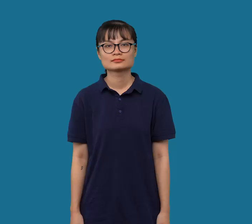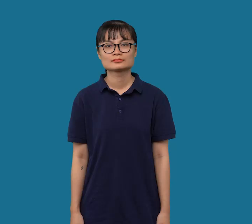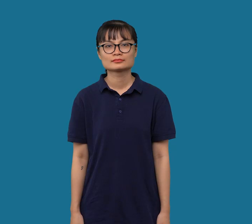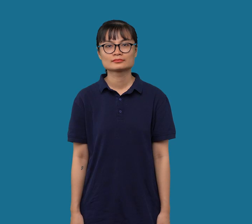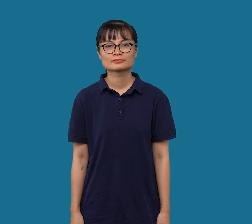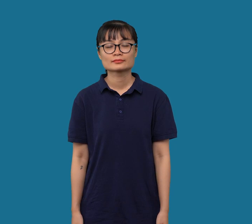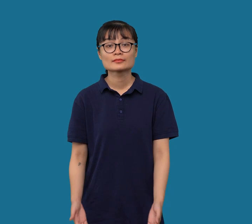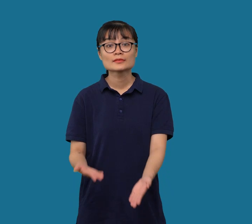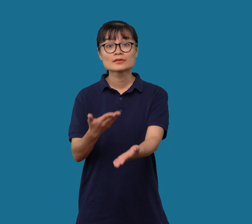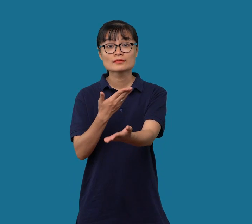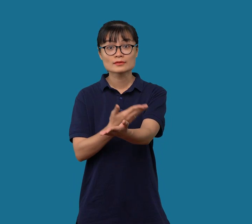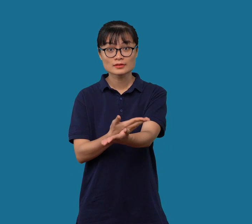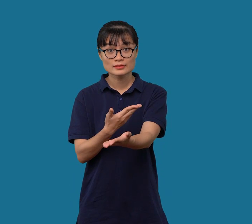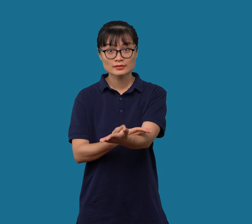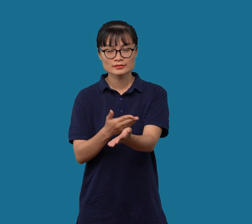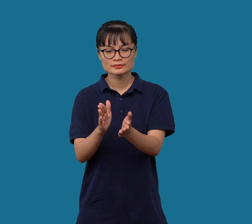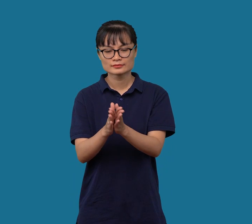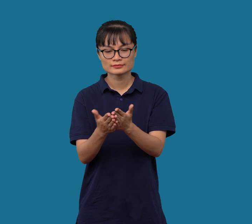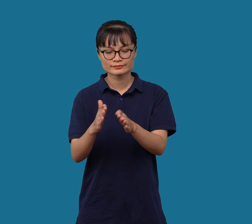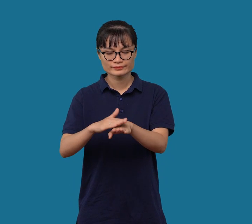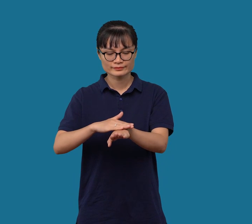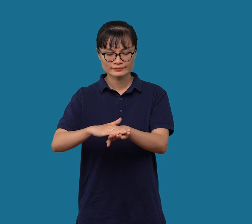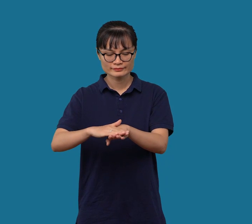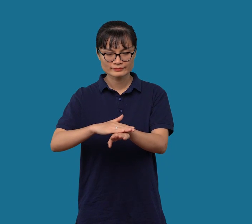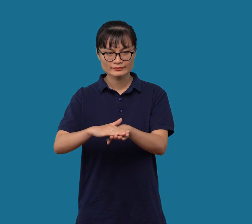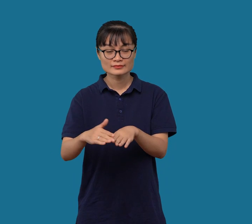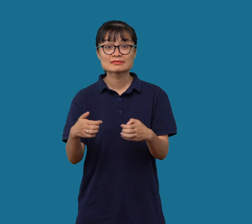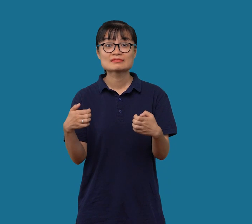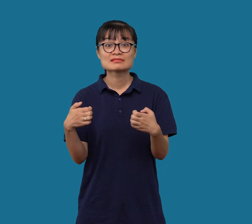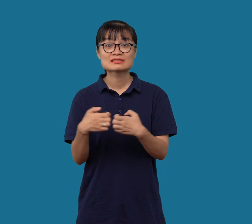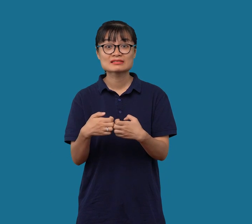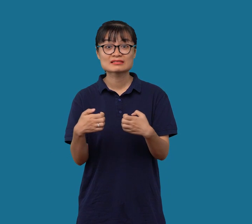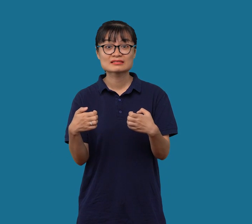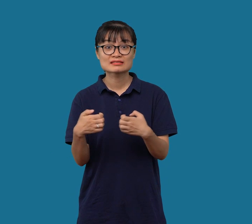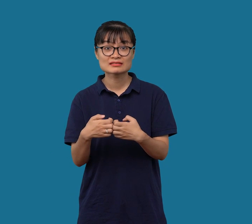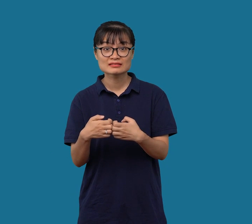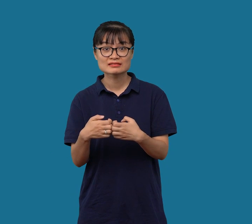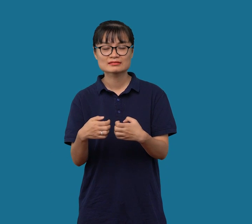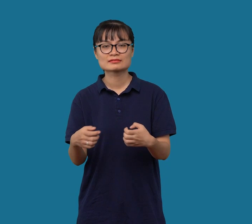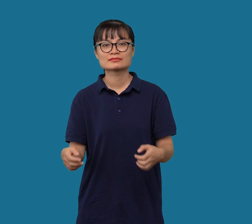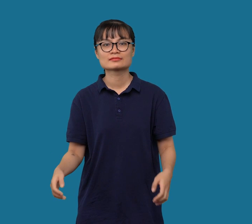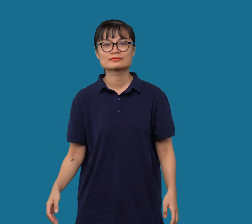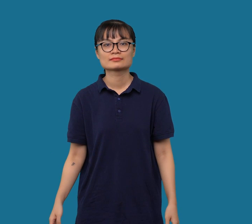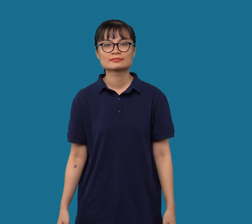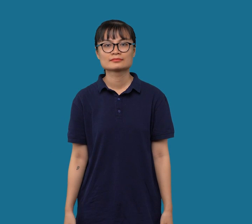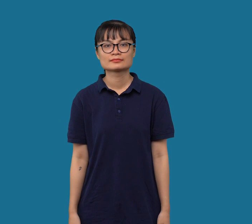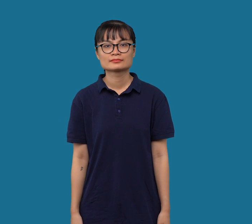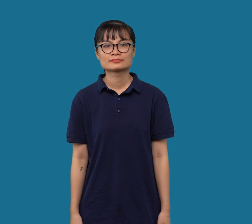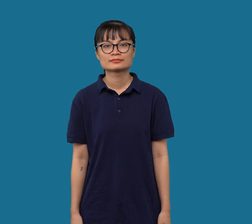bìa vở